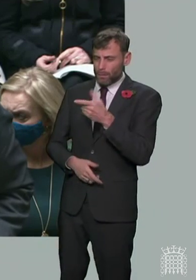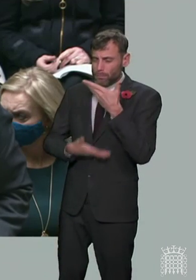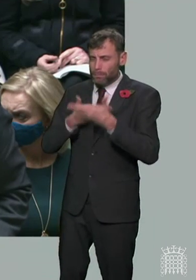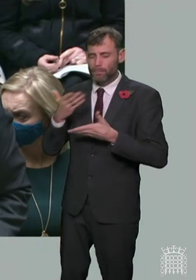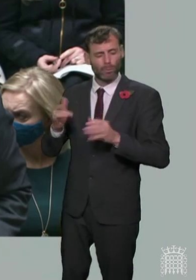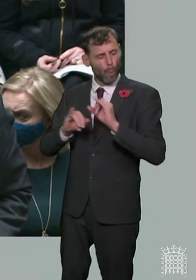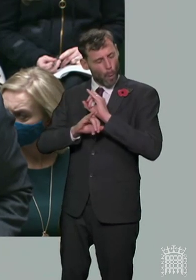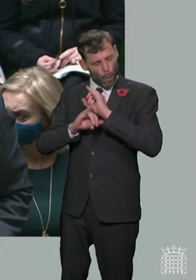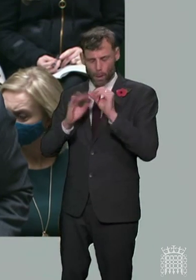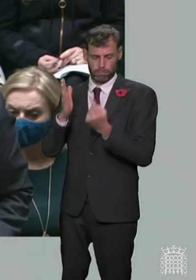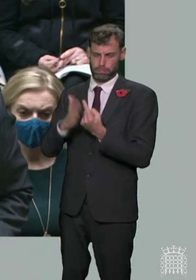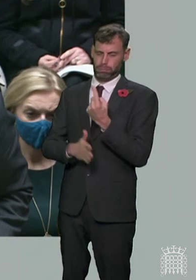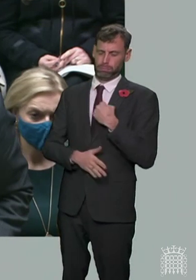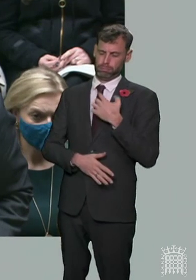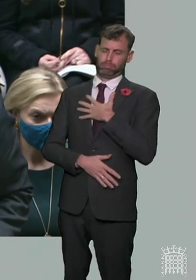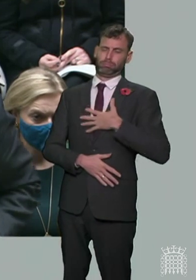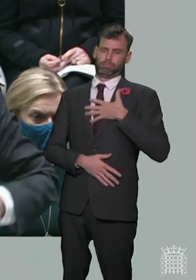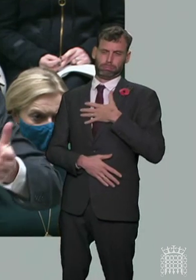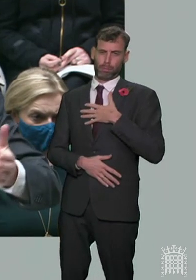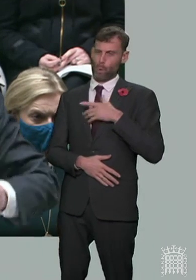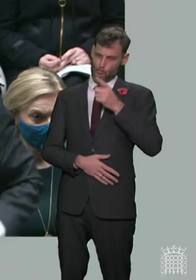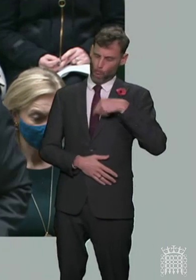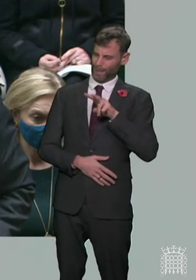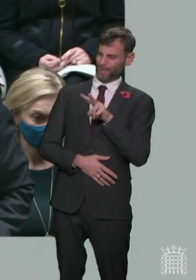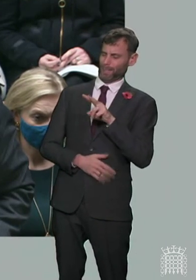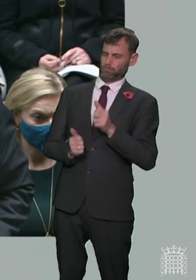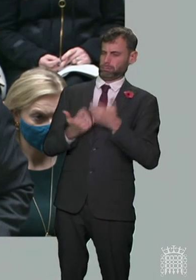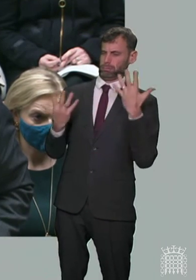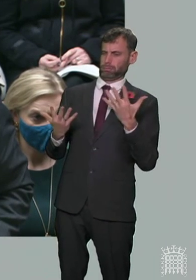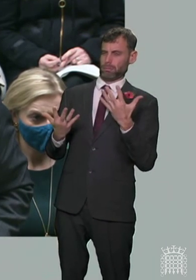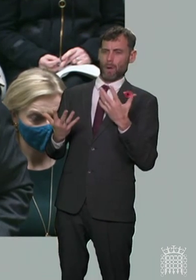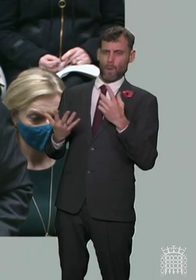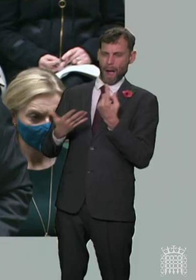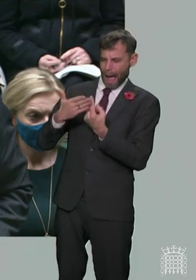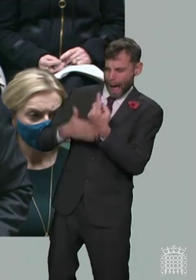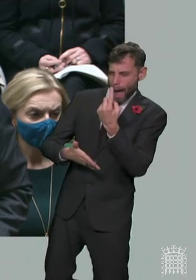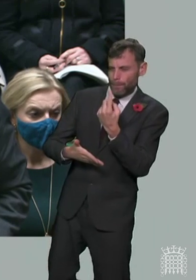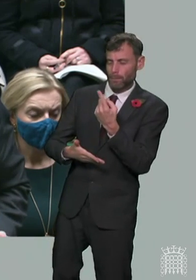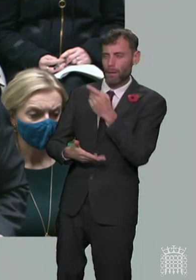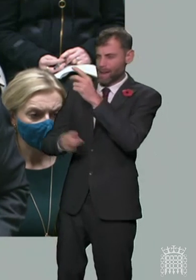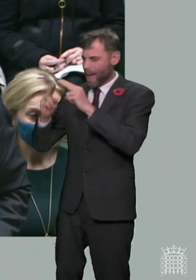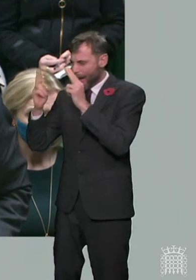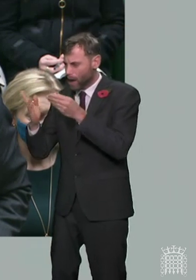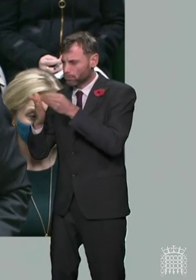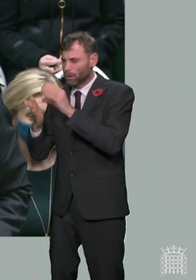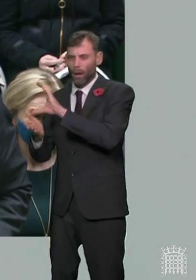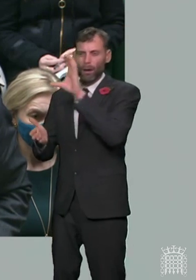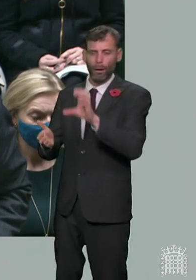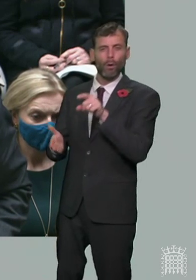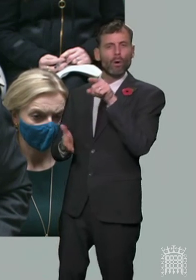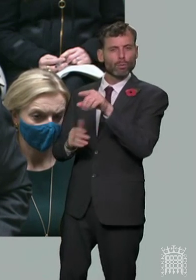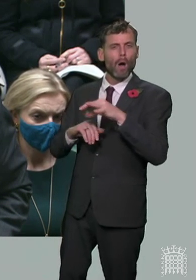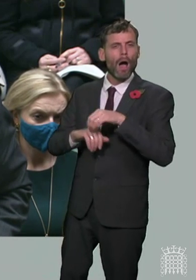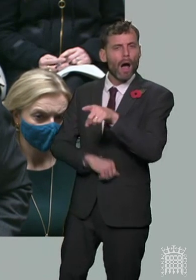I am sure that the whole House will share the revulsion that she has expressed at the outcome of the law’s processes.